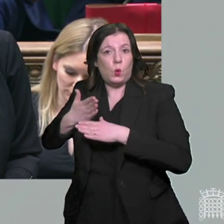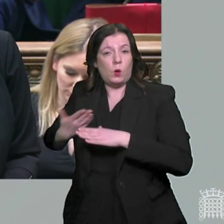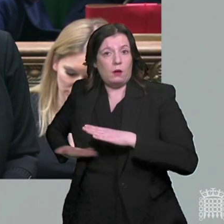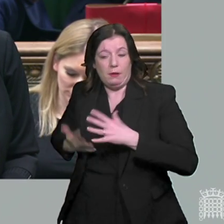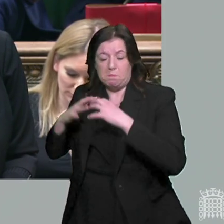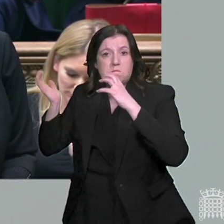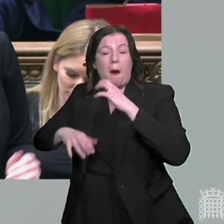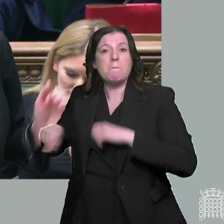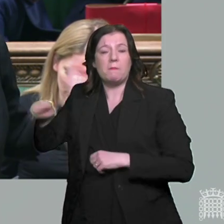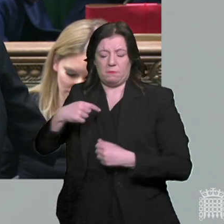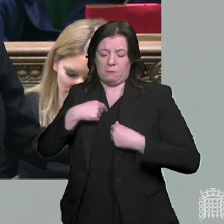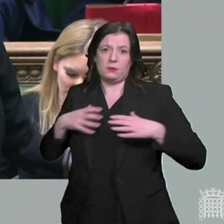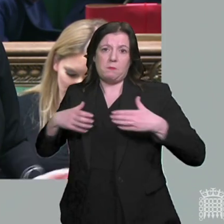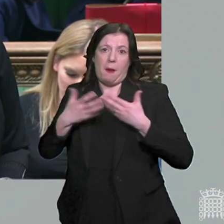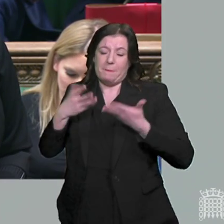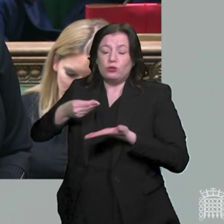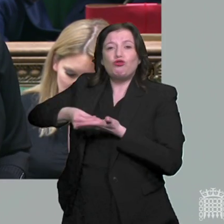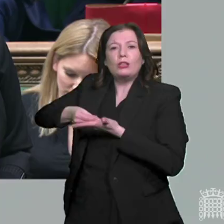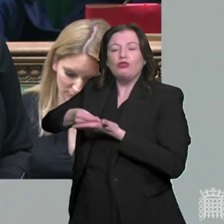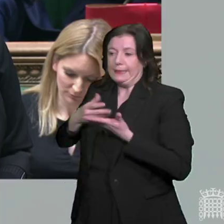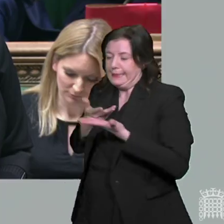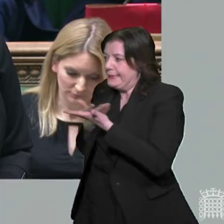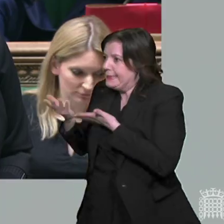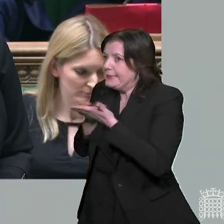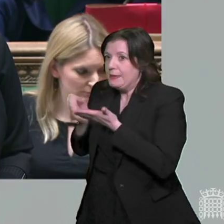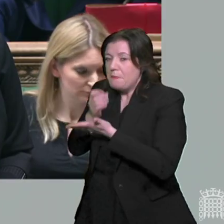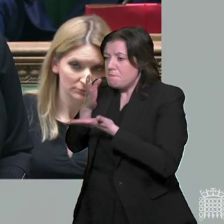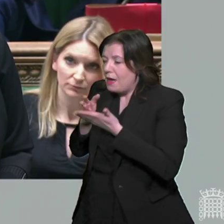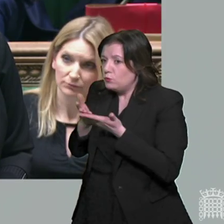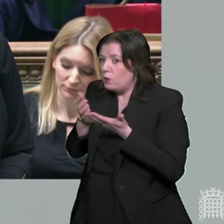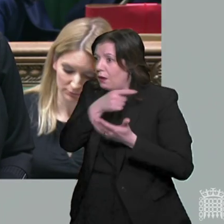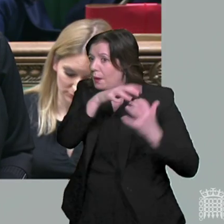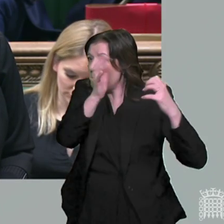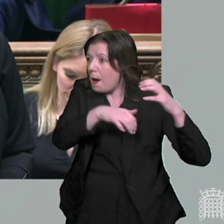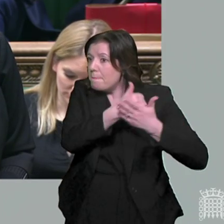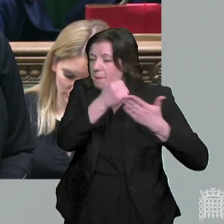My Department worked tirelessly with the Treasury to facilitate a solution.